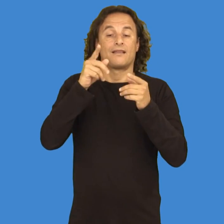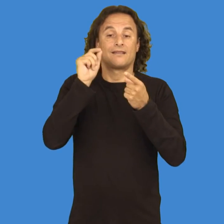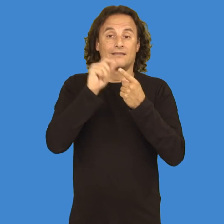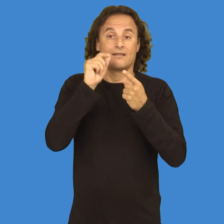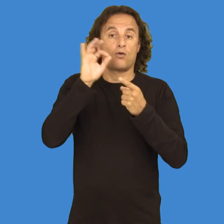diabetes